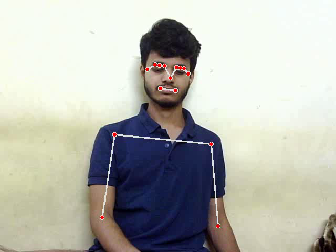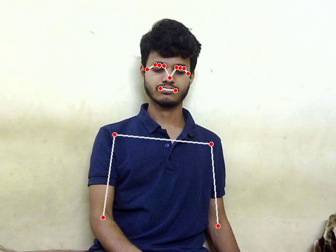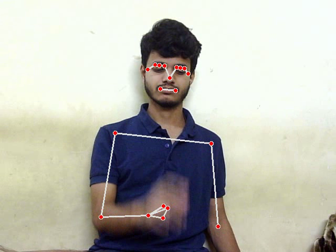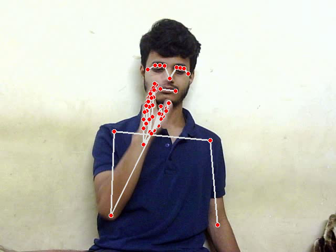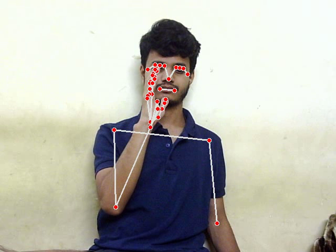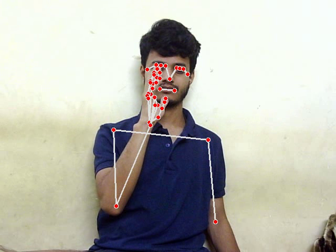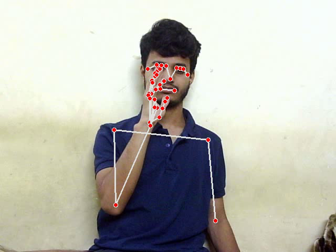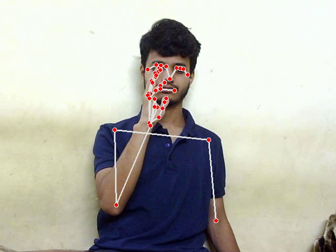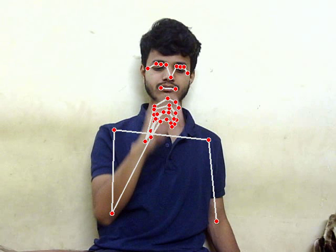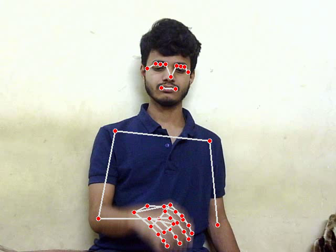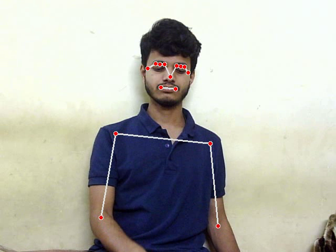mother